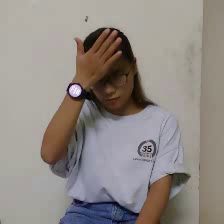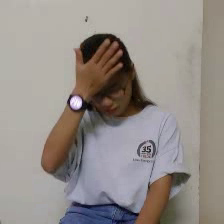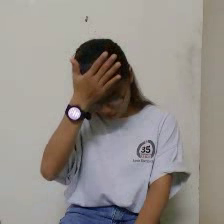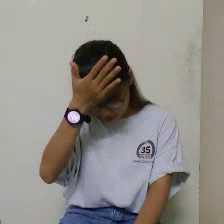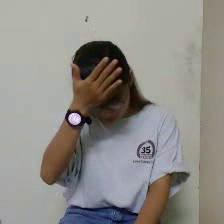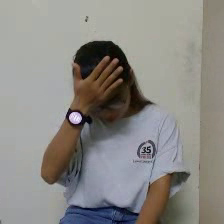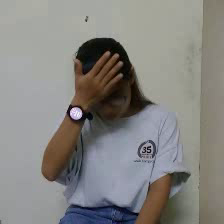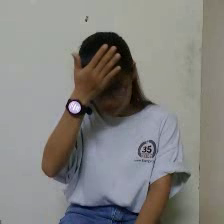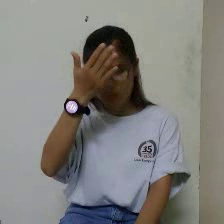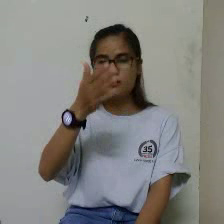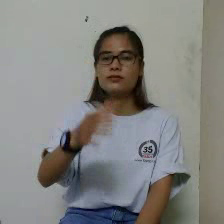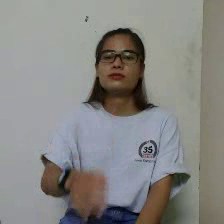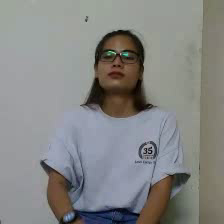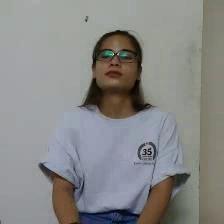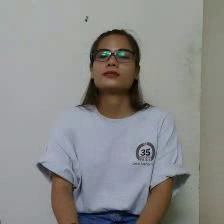Sốt